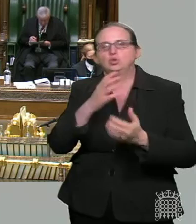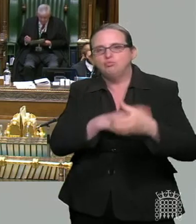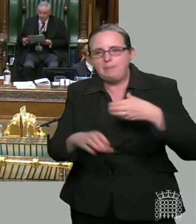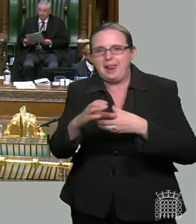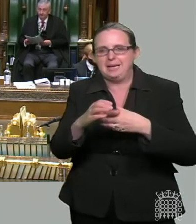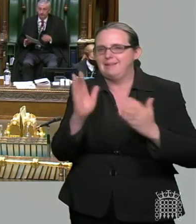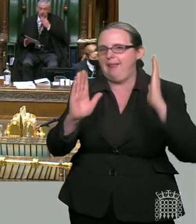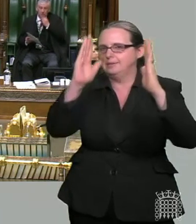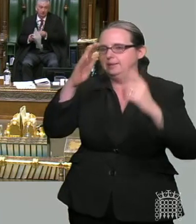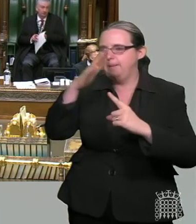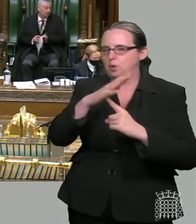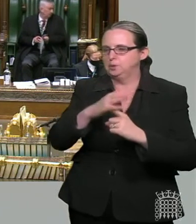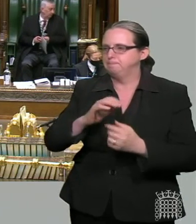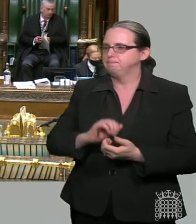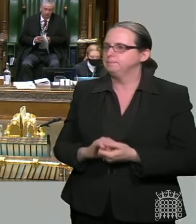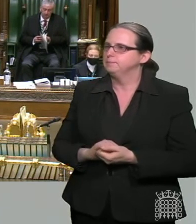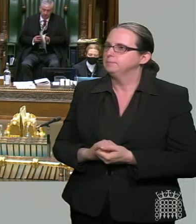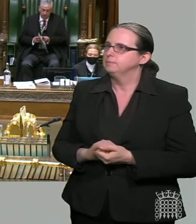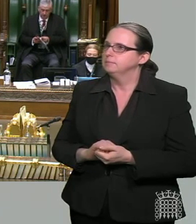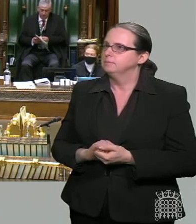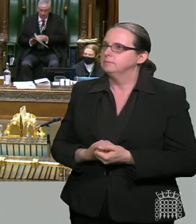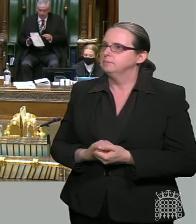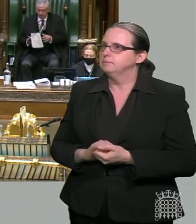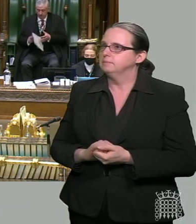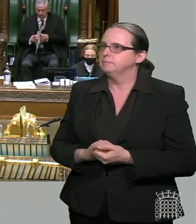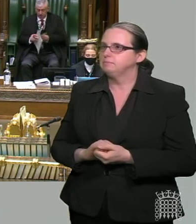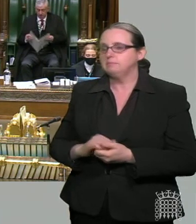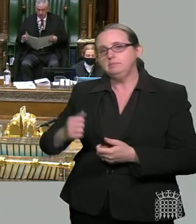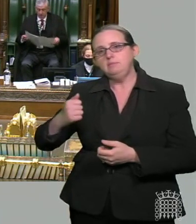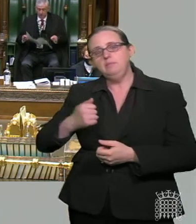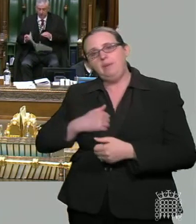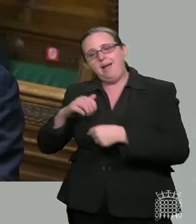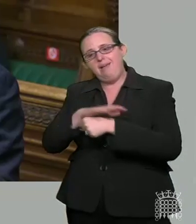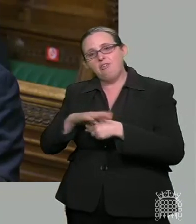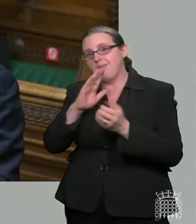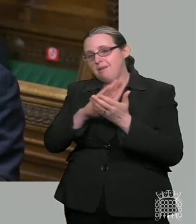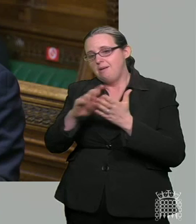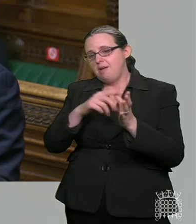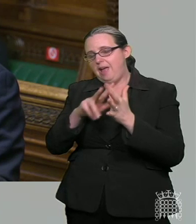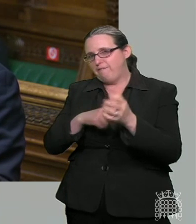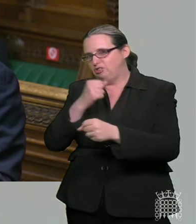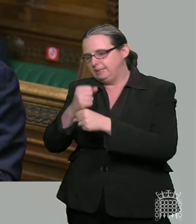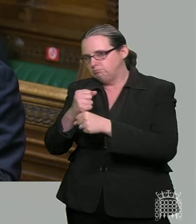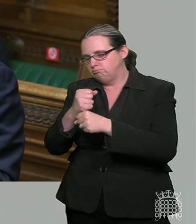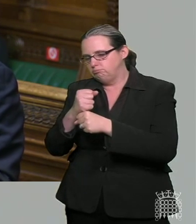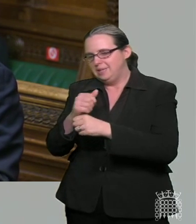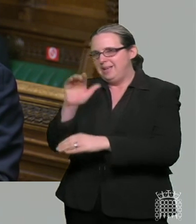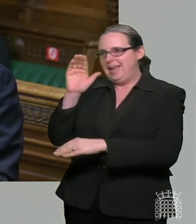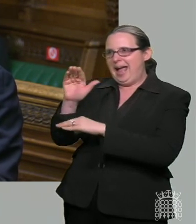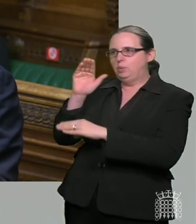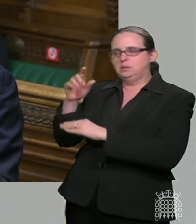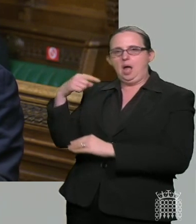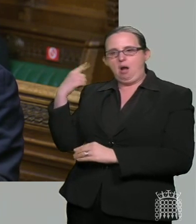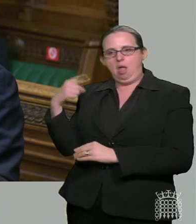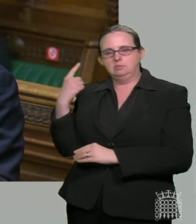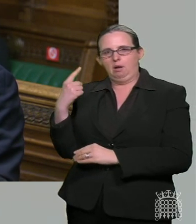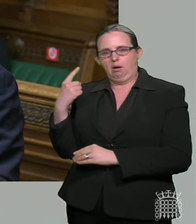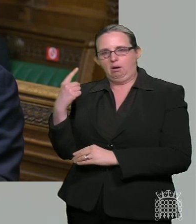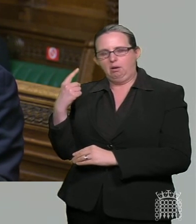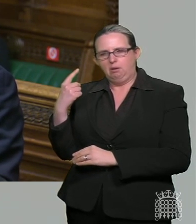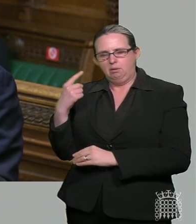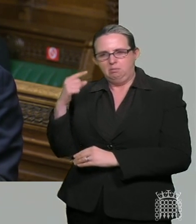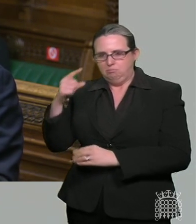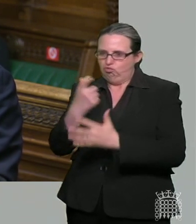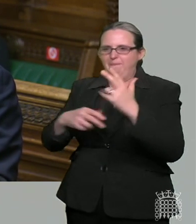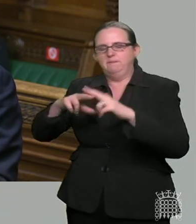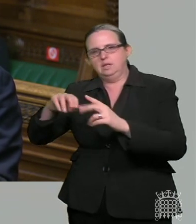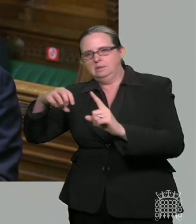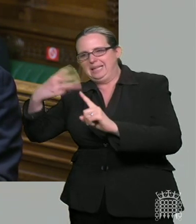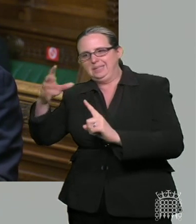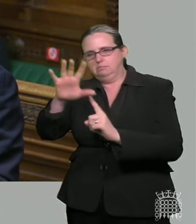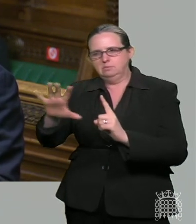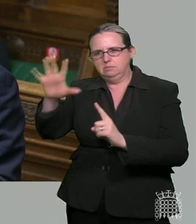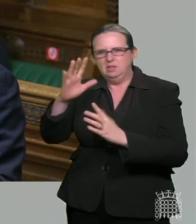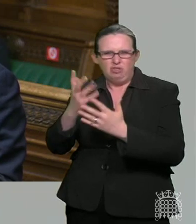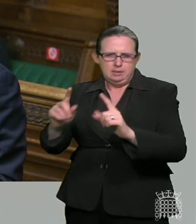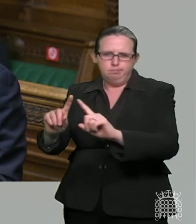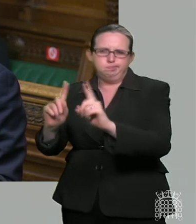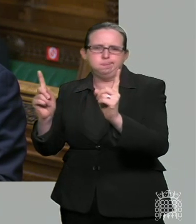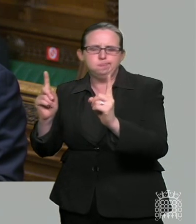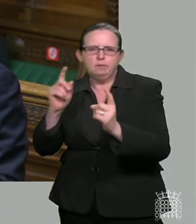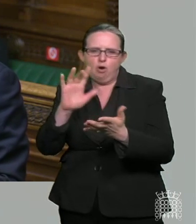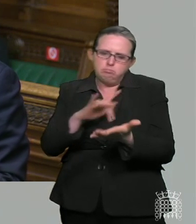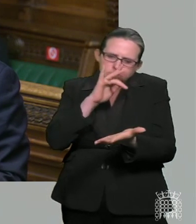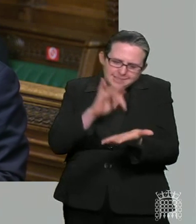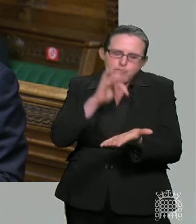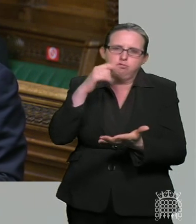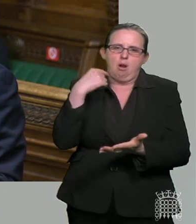The Prime Minister will understand that Havering, just like Hillingdon, is located on the outskirts of London and has very different needs and aspirations from those in the core area of the city.